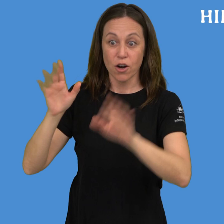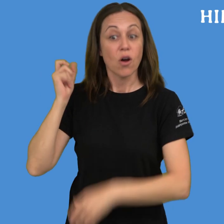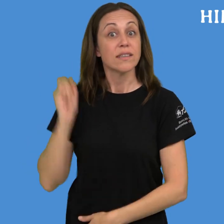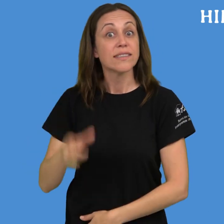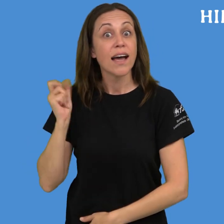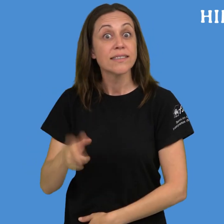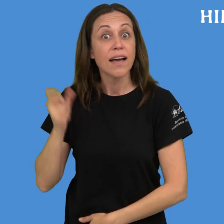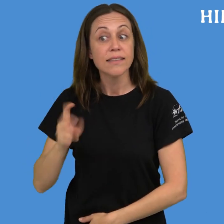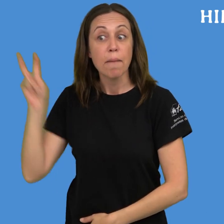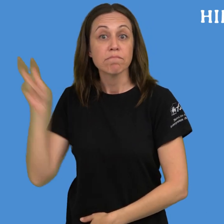frecuente